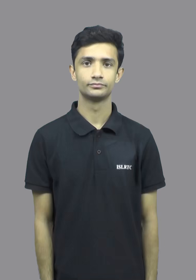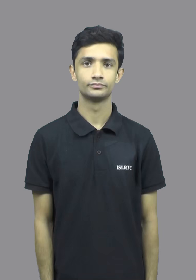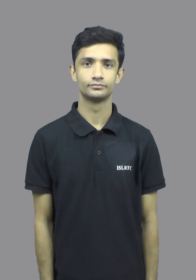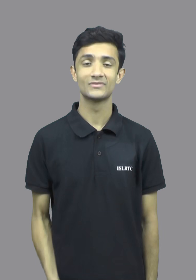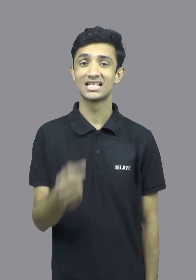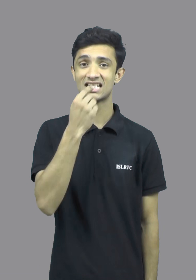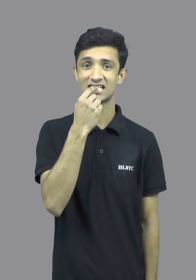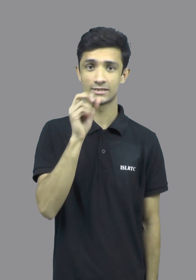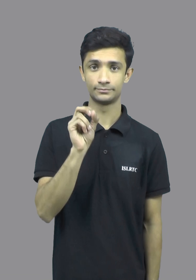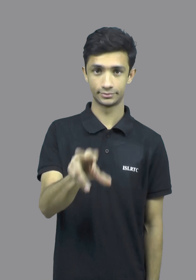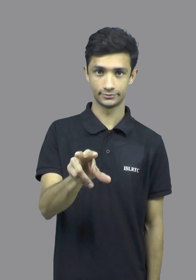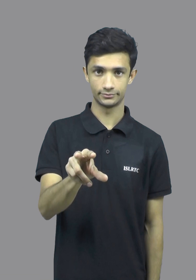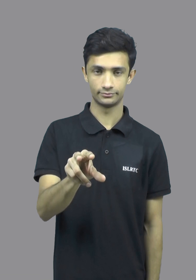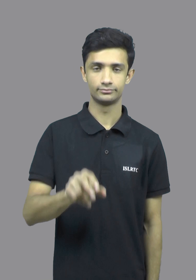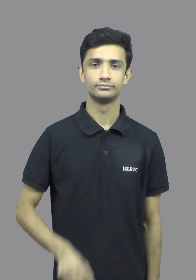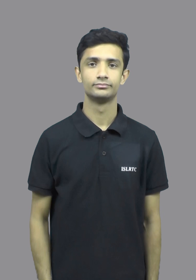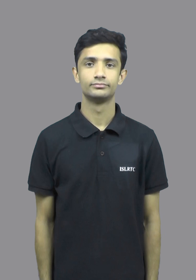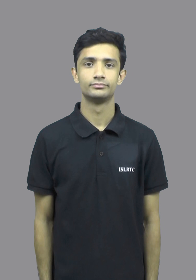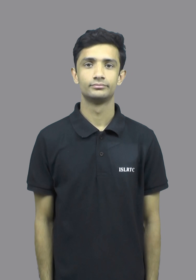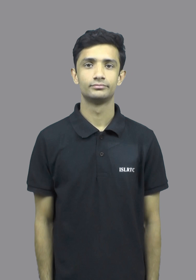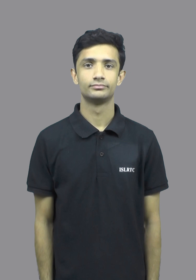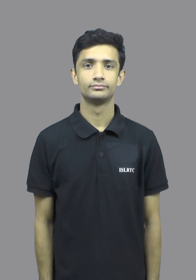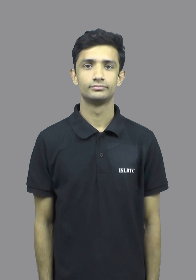Sperm